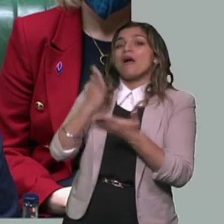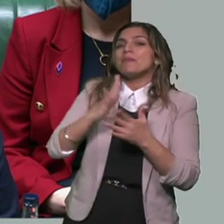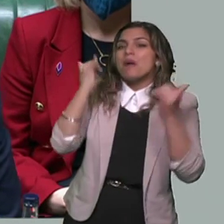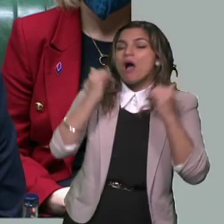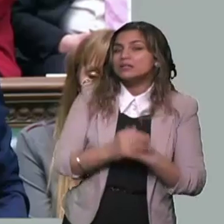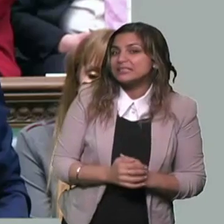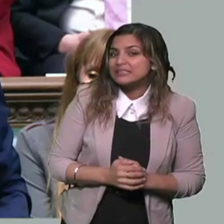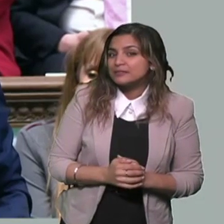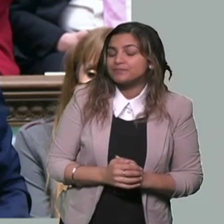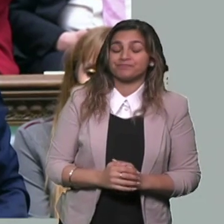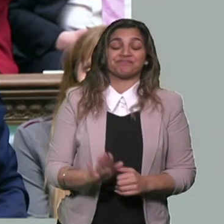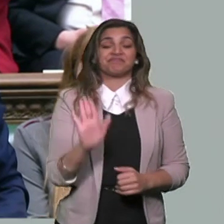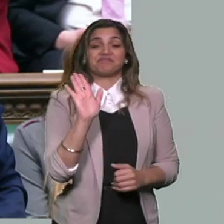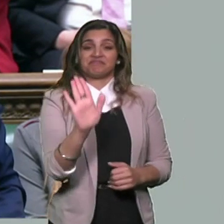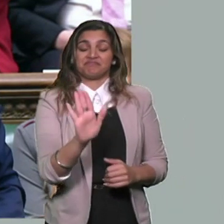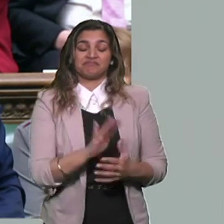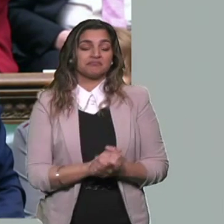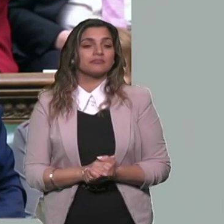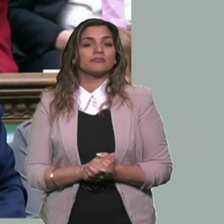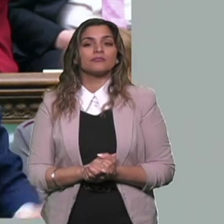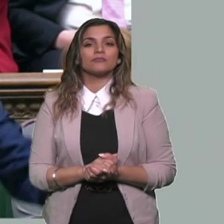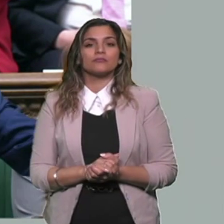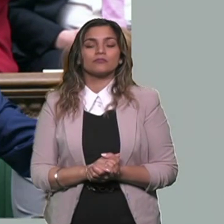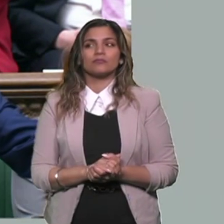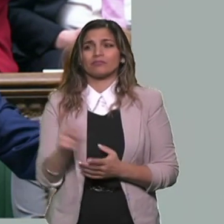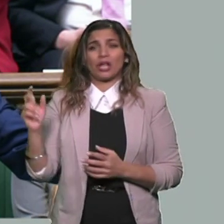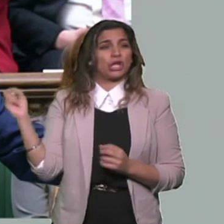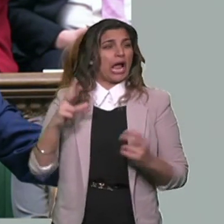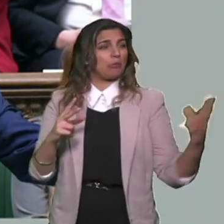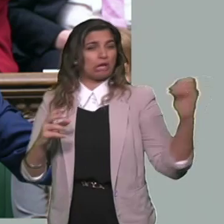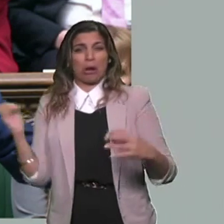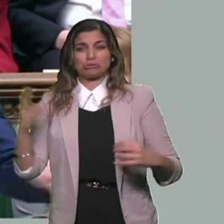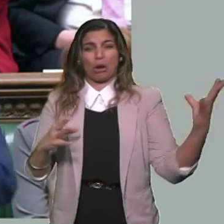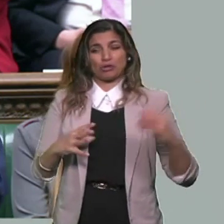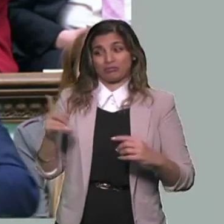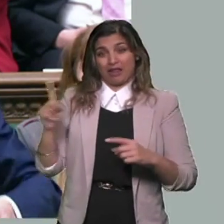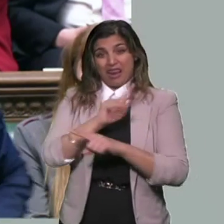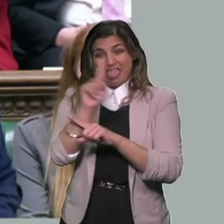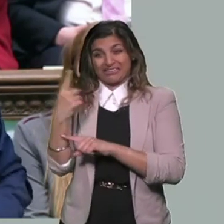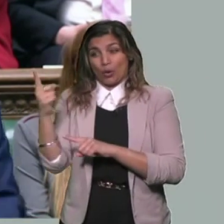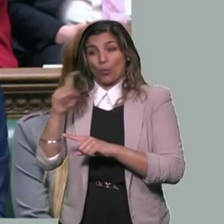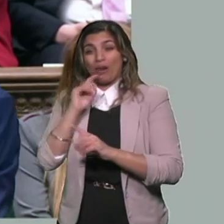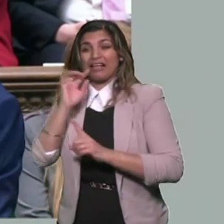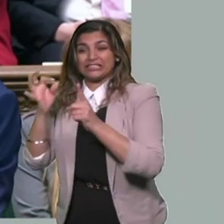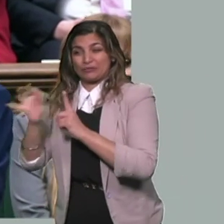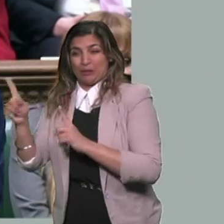Let me spell out the— They shout now, but they are going to have to go out and defend some of this nonsense.